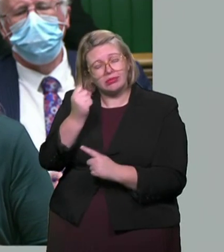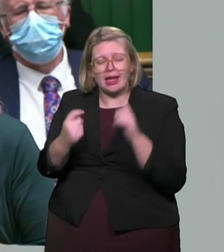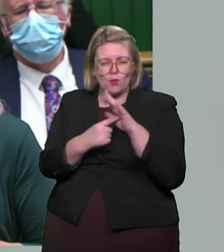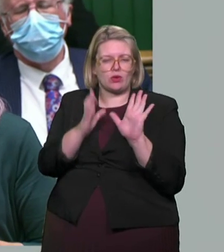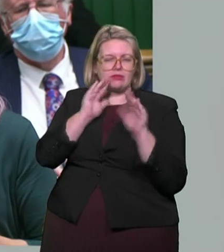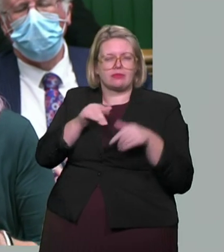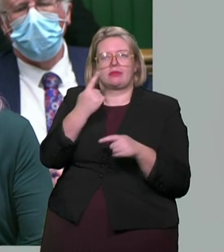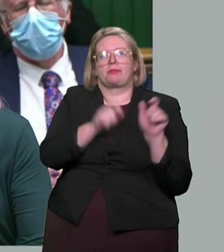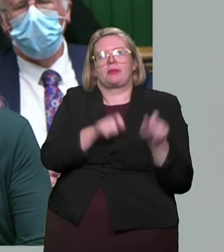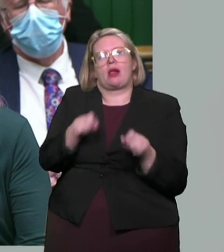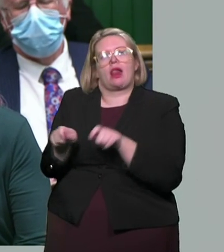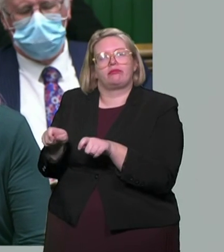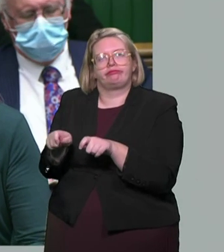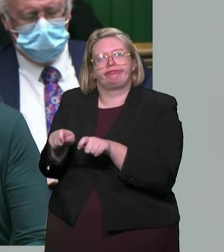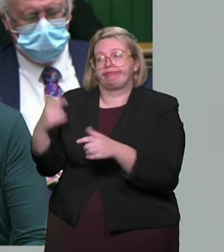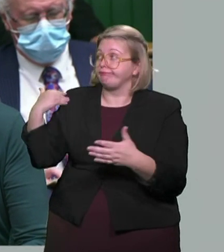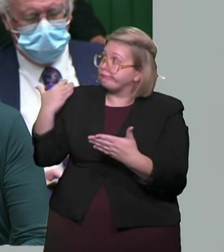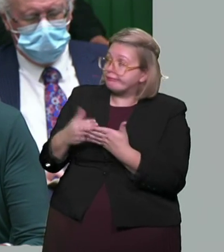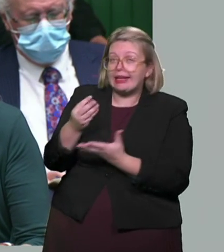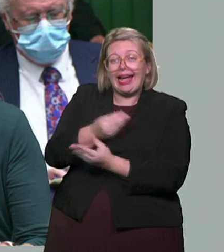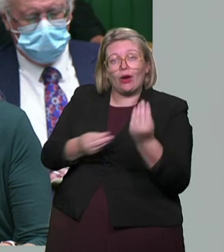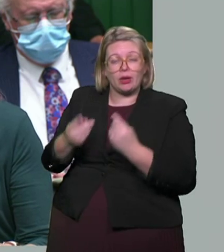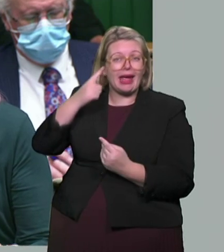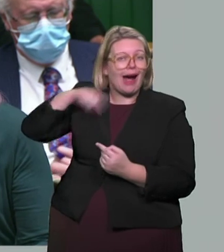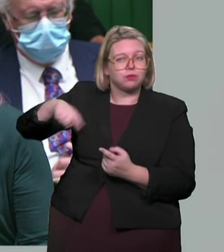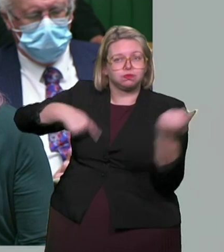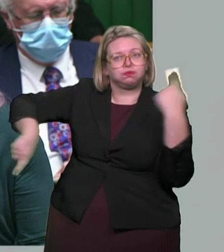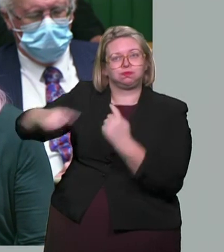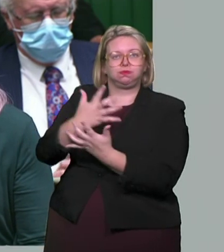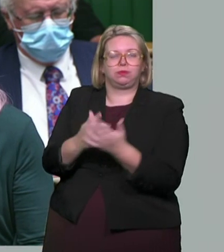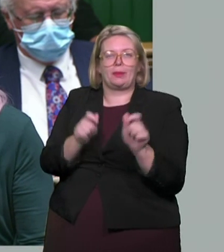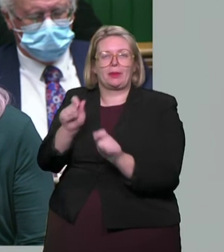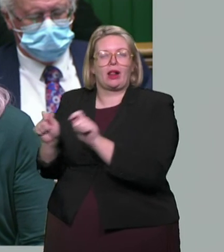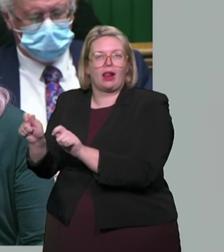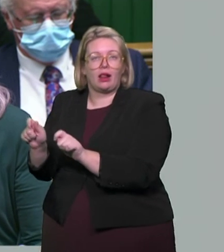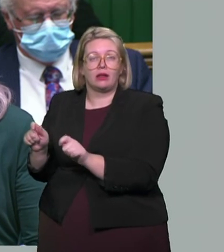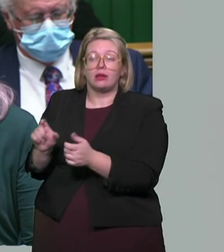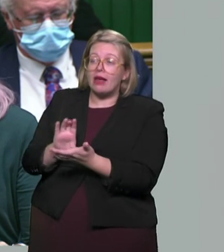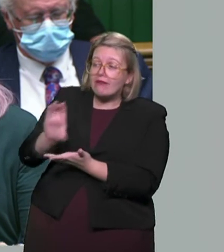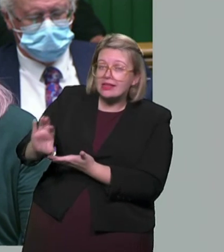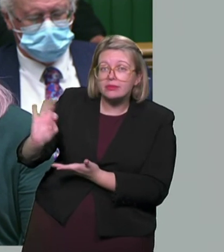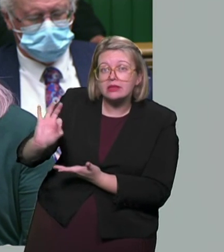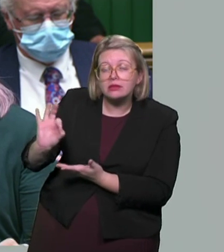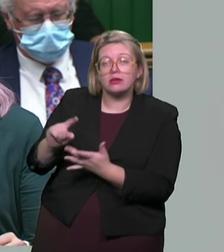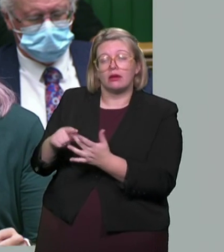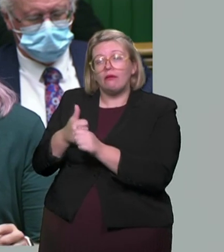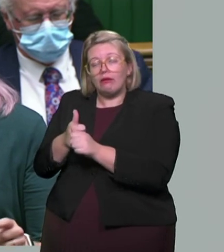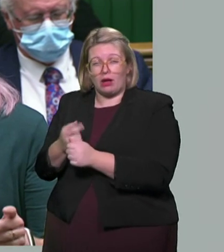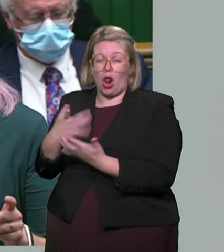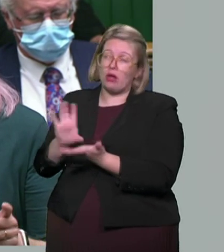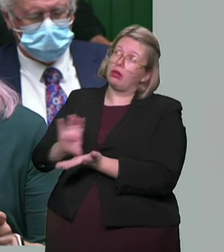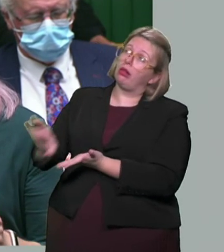For too long, the UK economy has left too many people behind, with wealth and investment hoarded in the south-east of England.